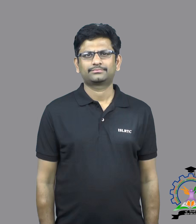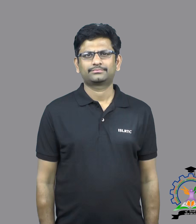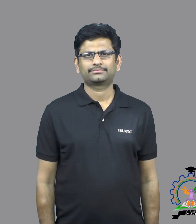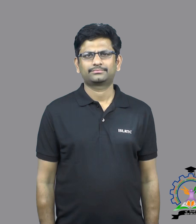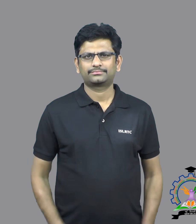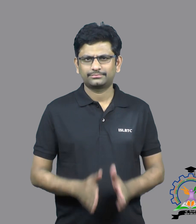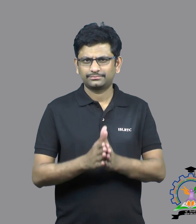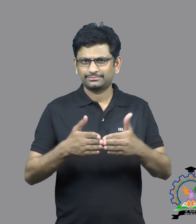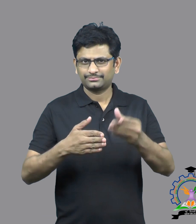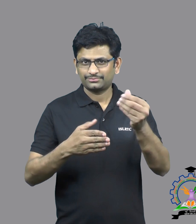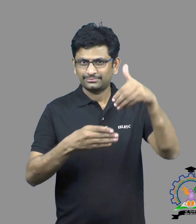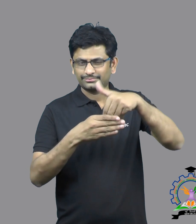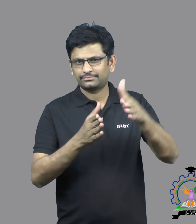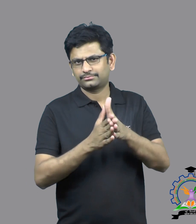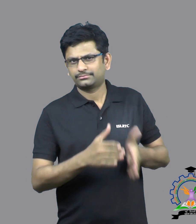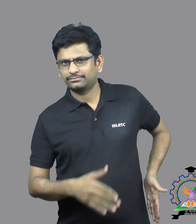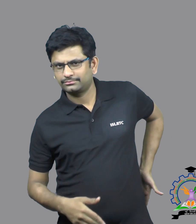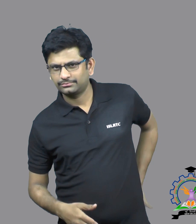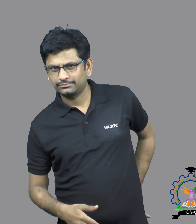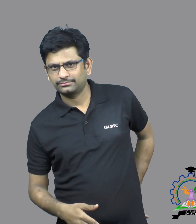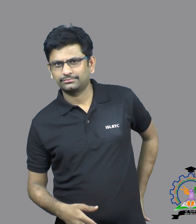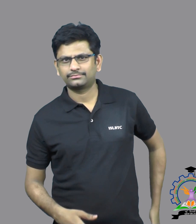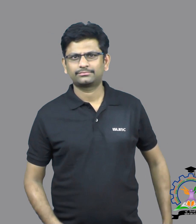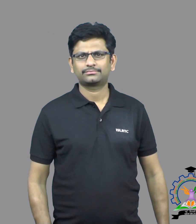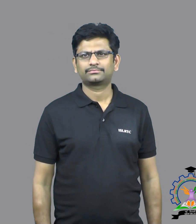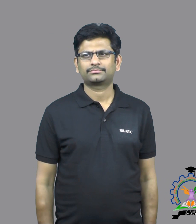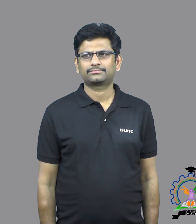Wallet